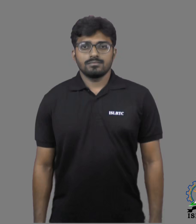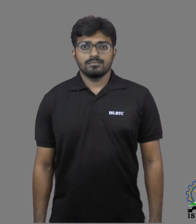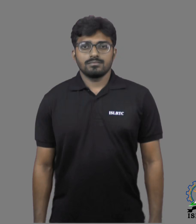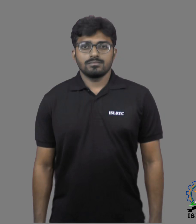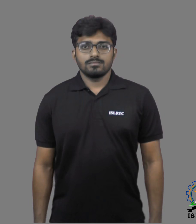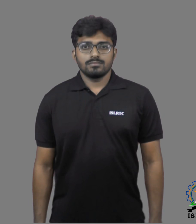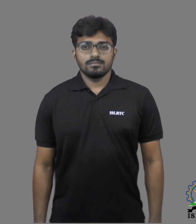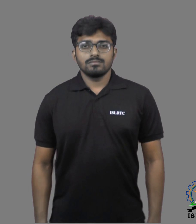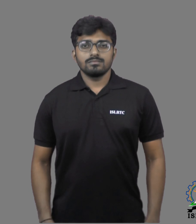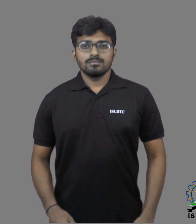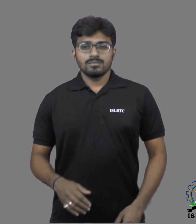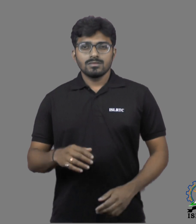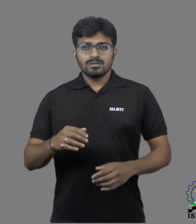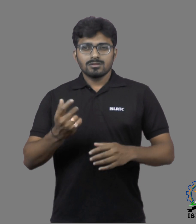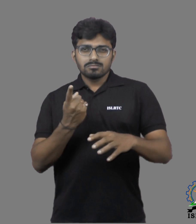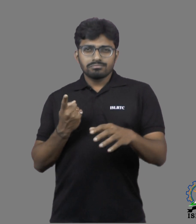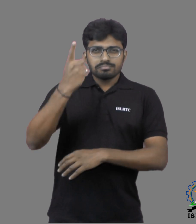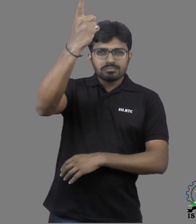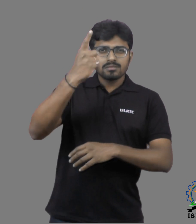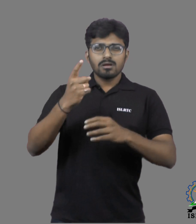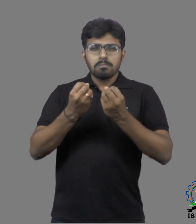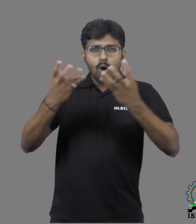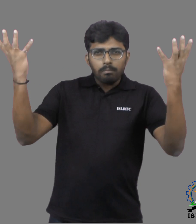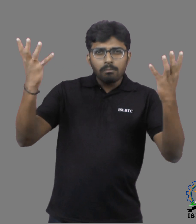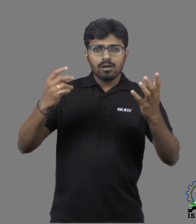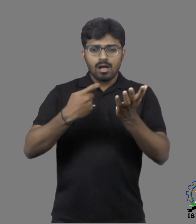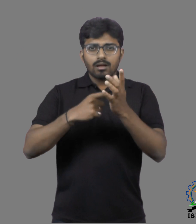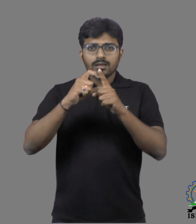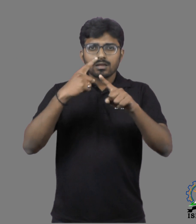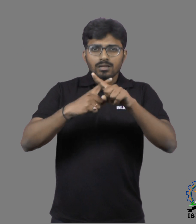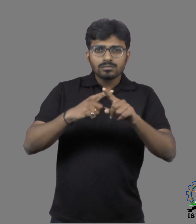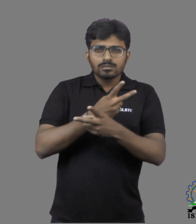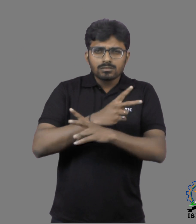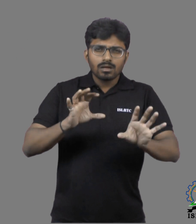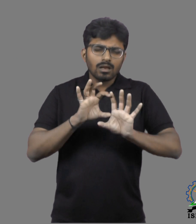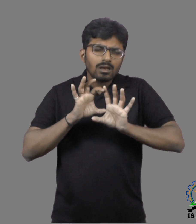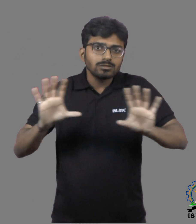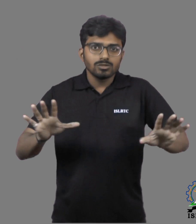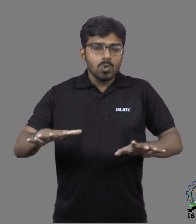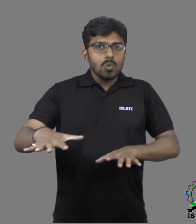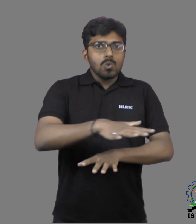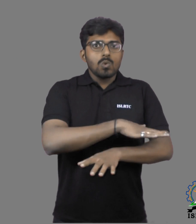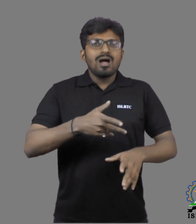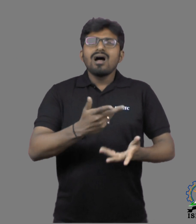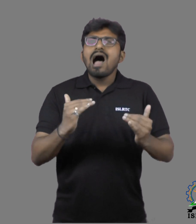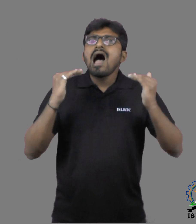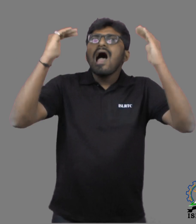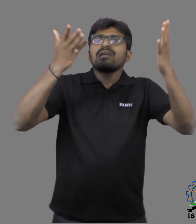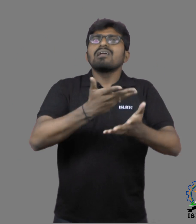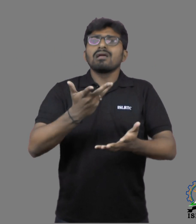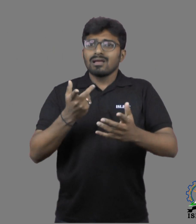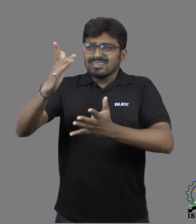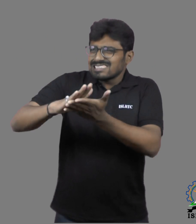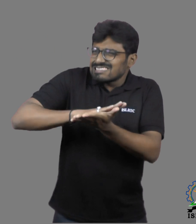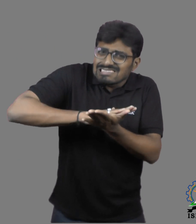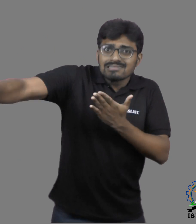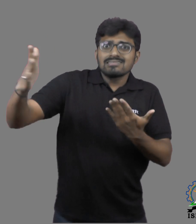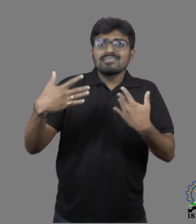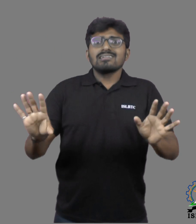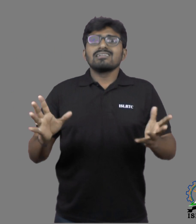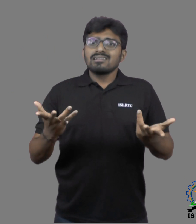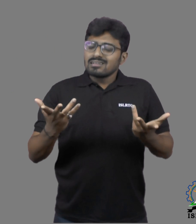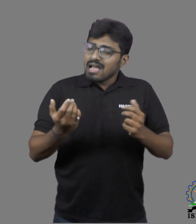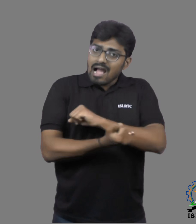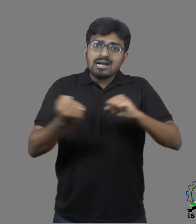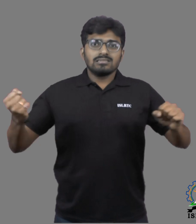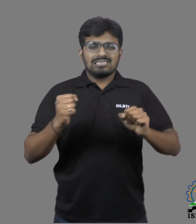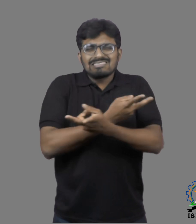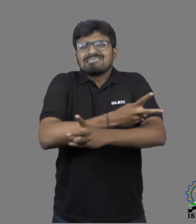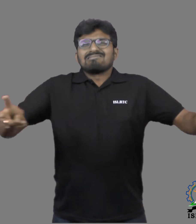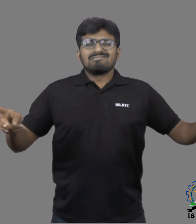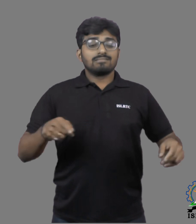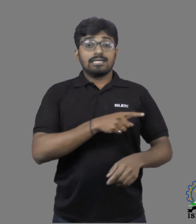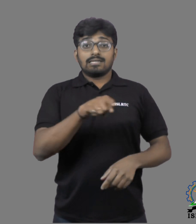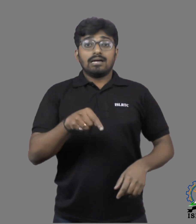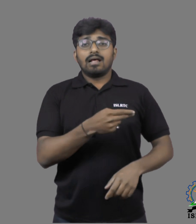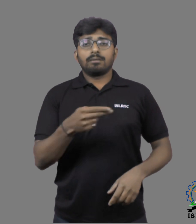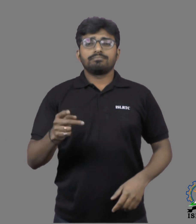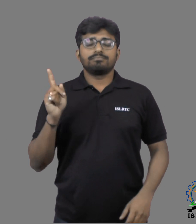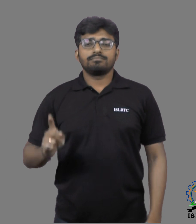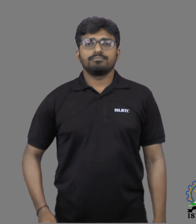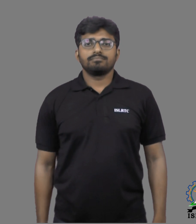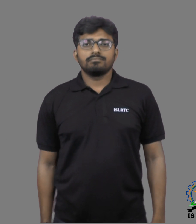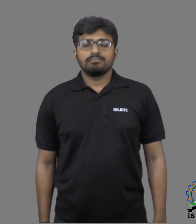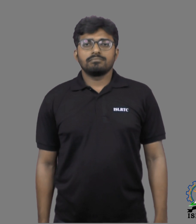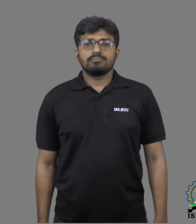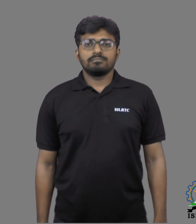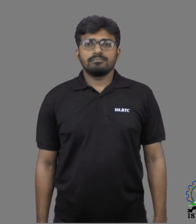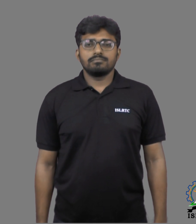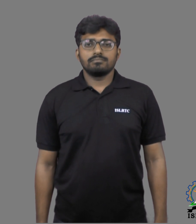Deadly Weapon